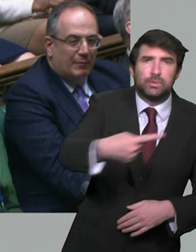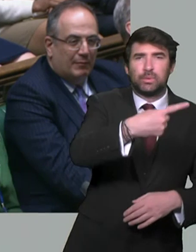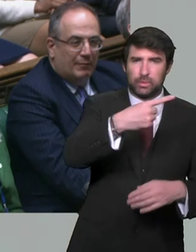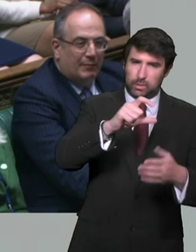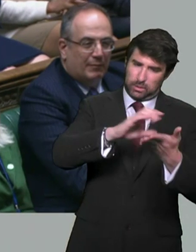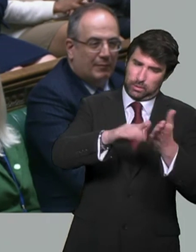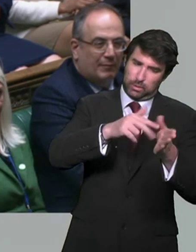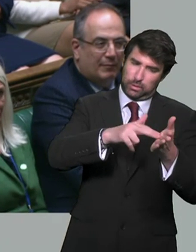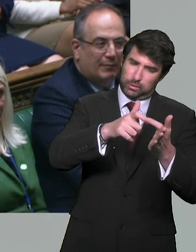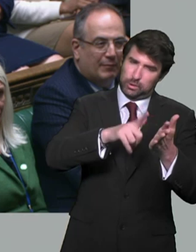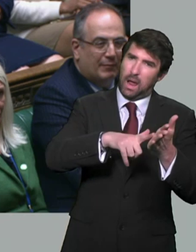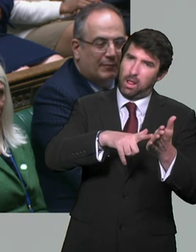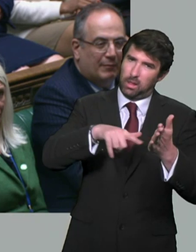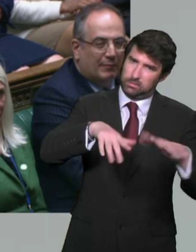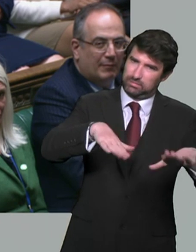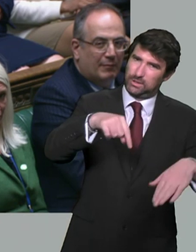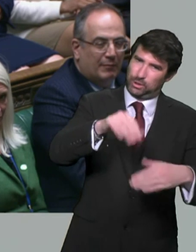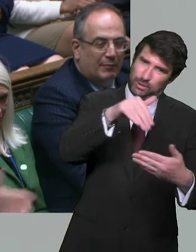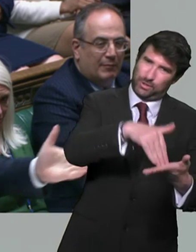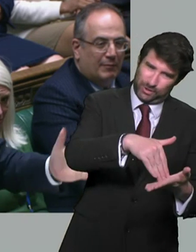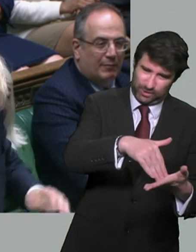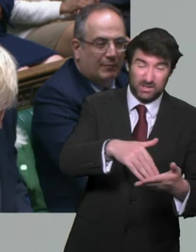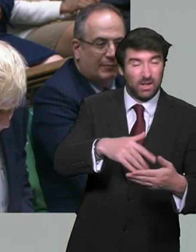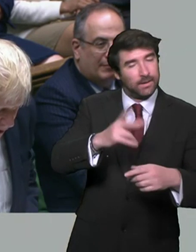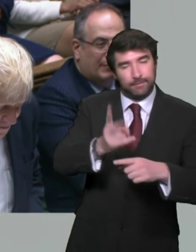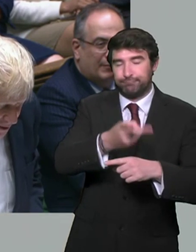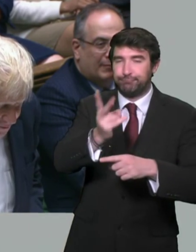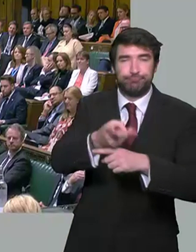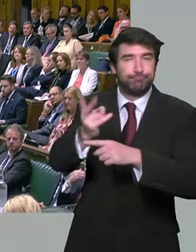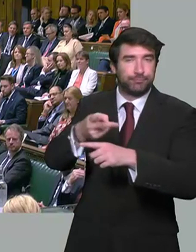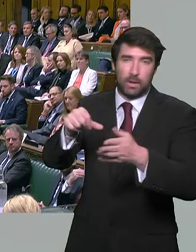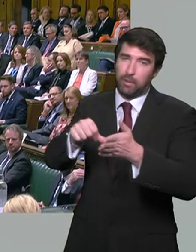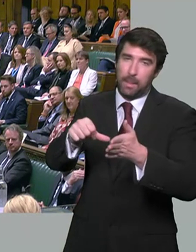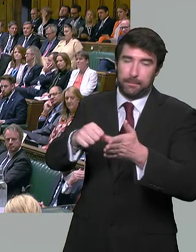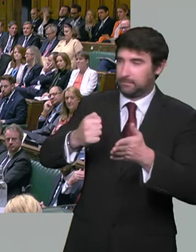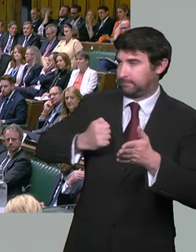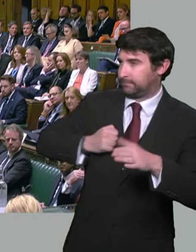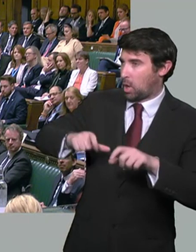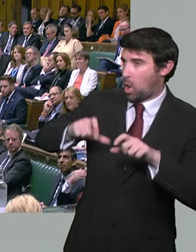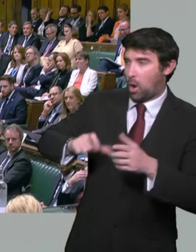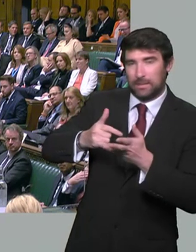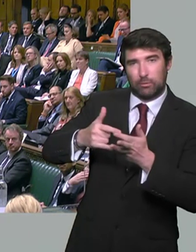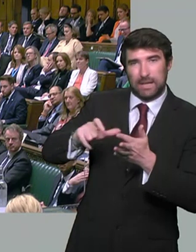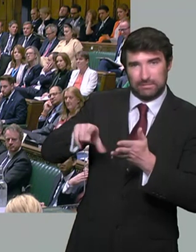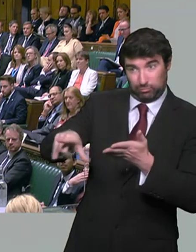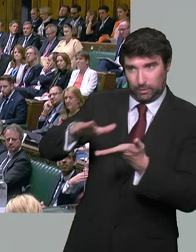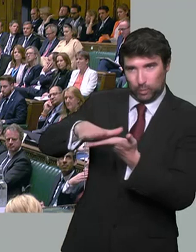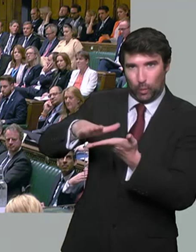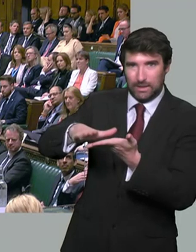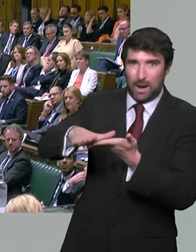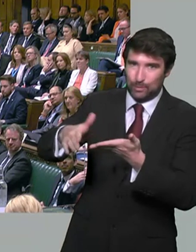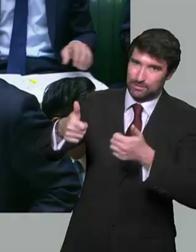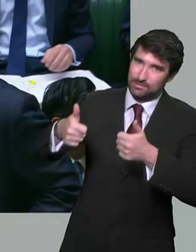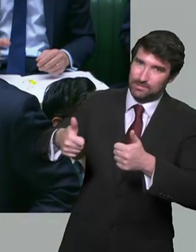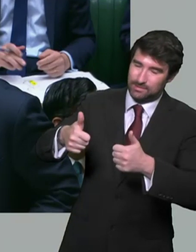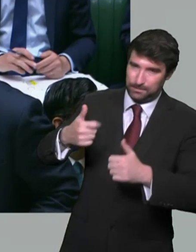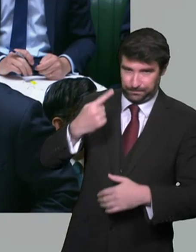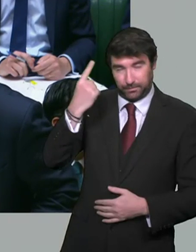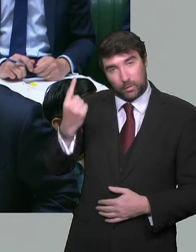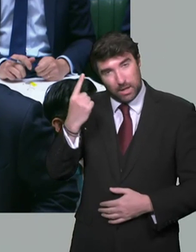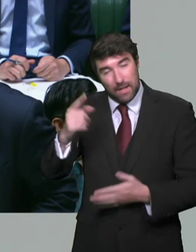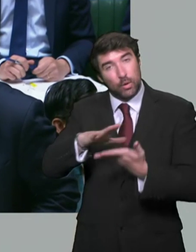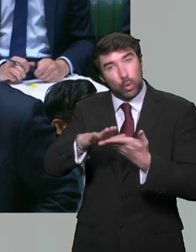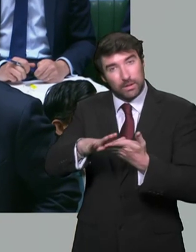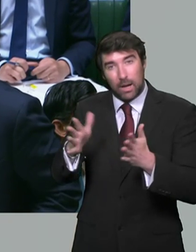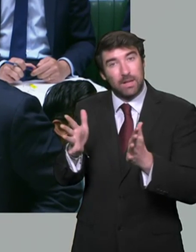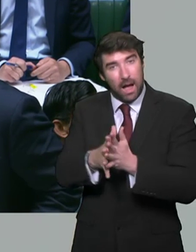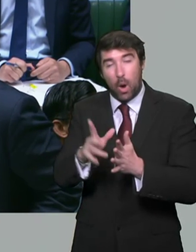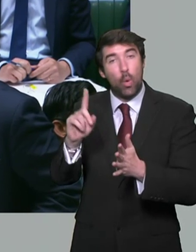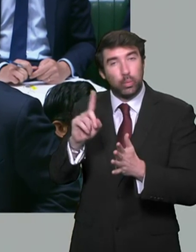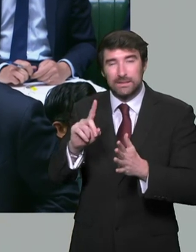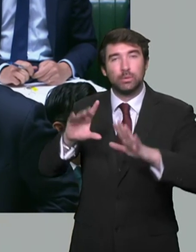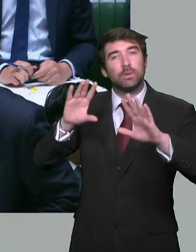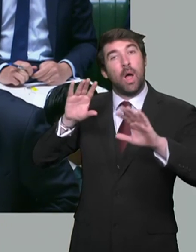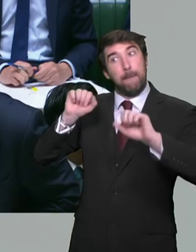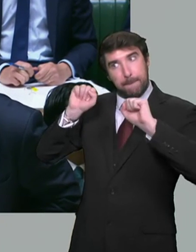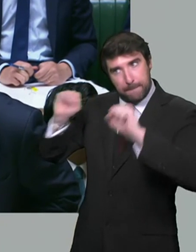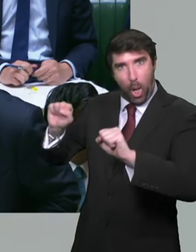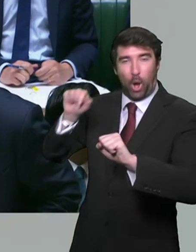This is a perennial problem, but my right honourable Friend the Home Secretary is dealing with it in the best possible way, which is to make sure that they do not leave those French shores.